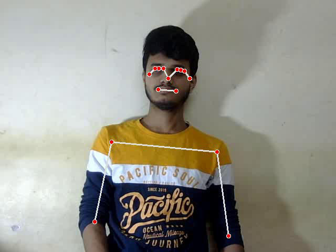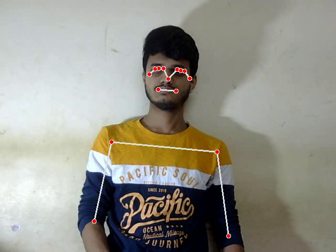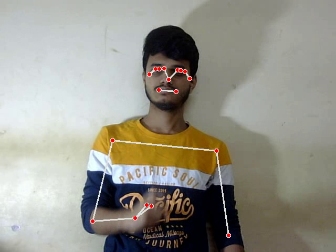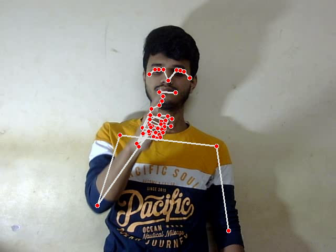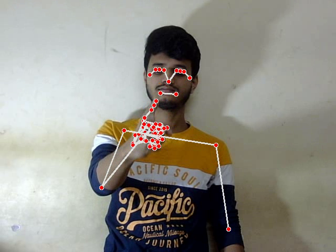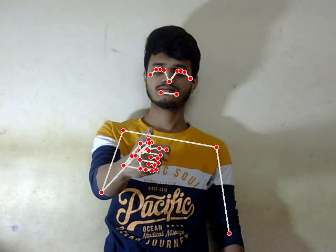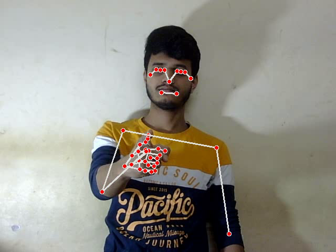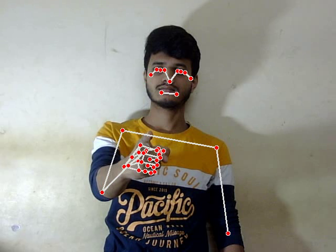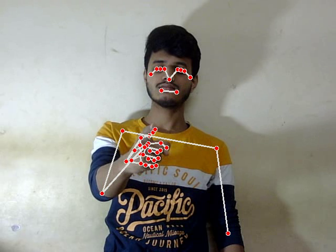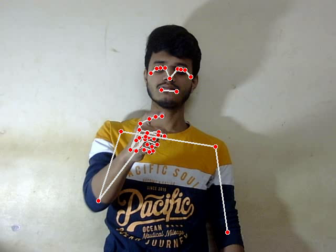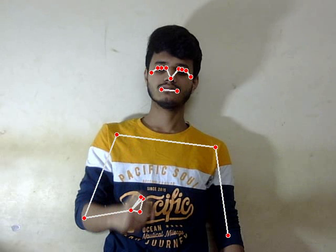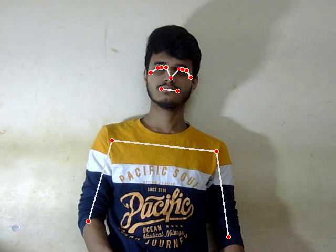you